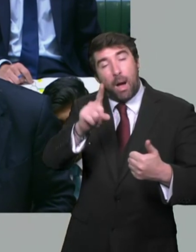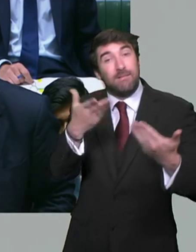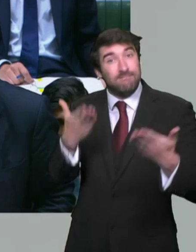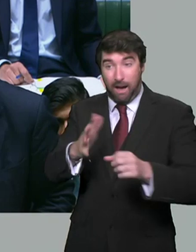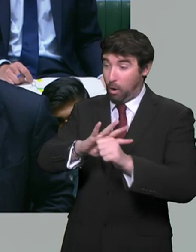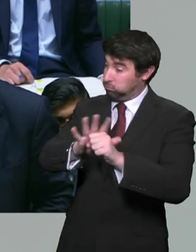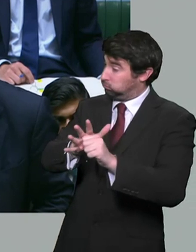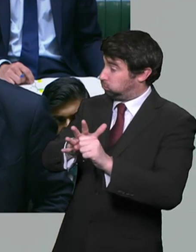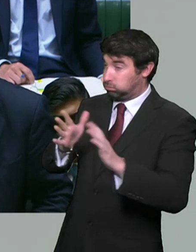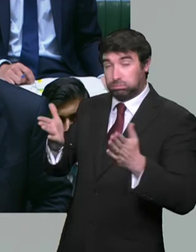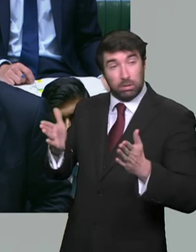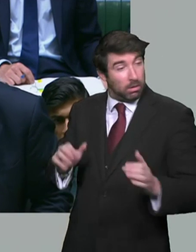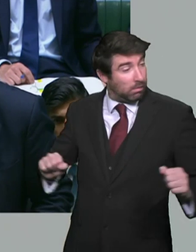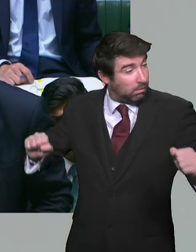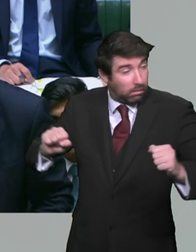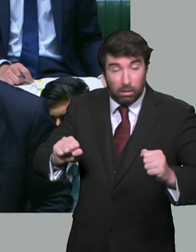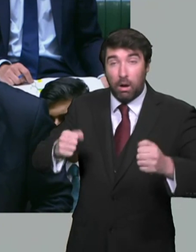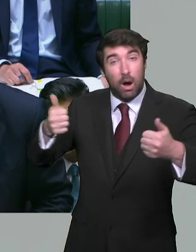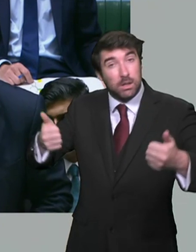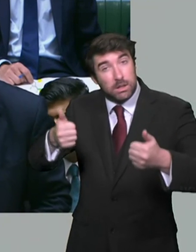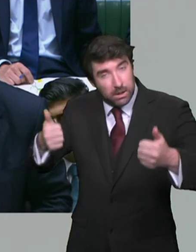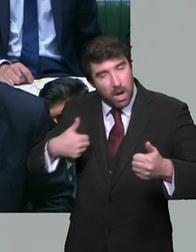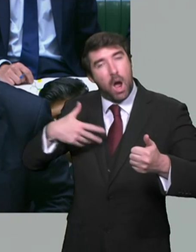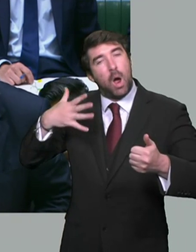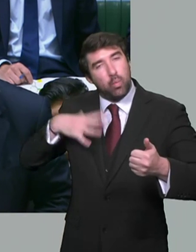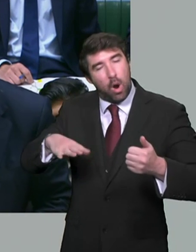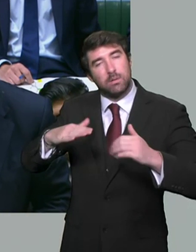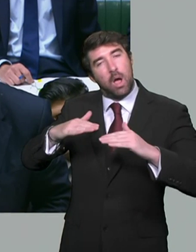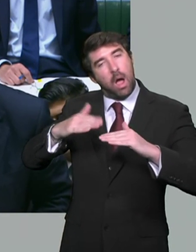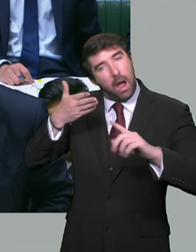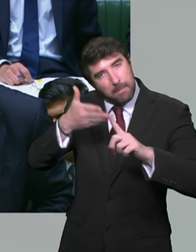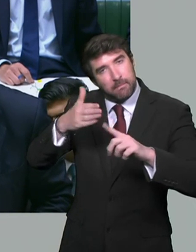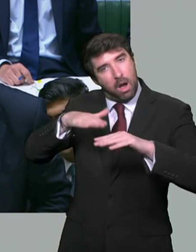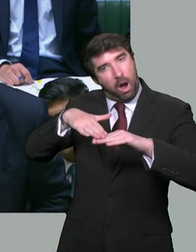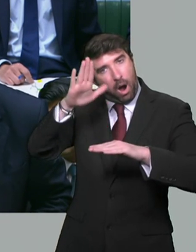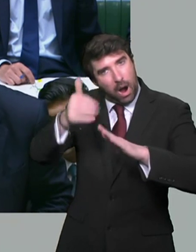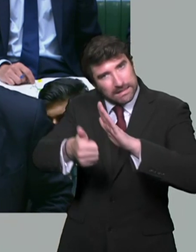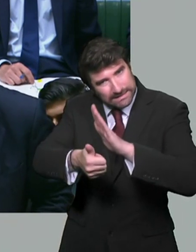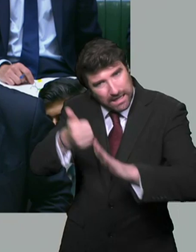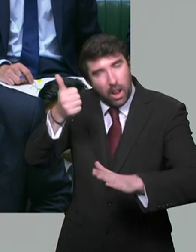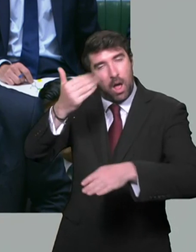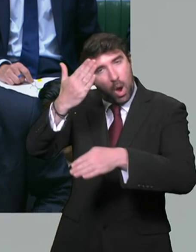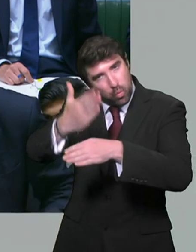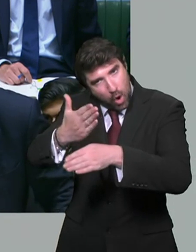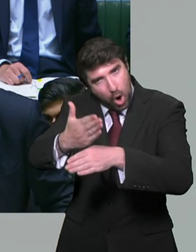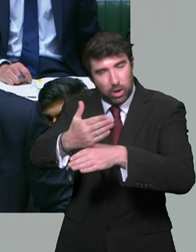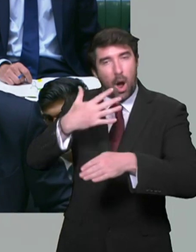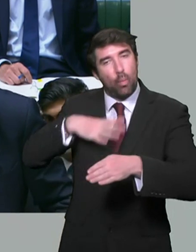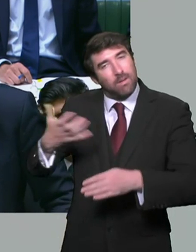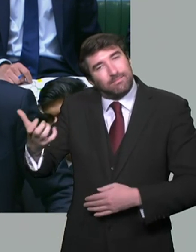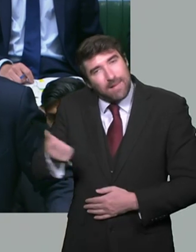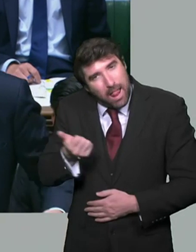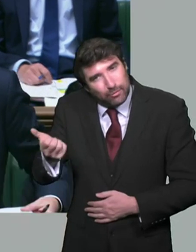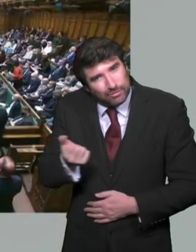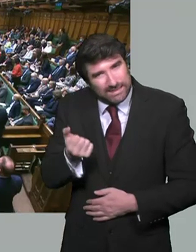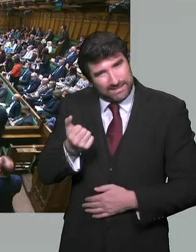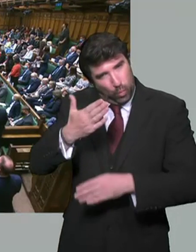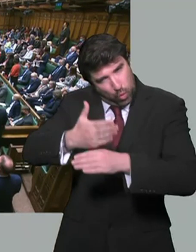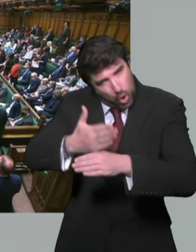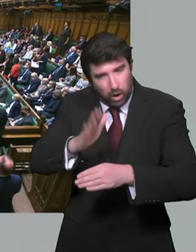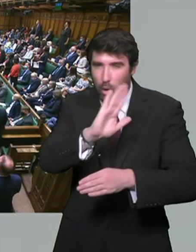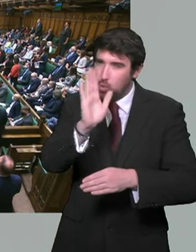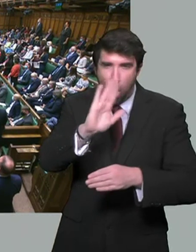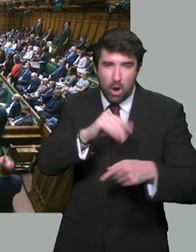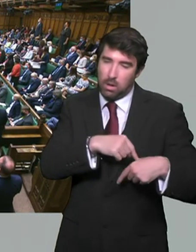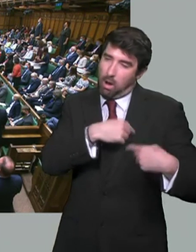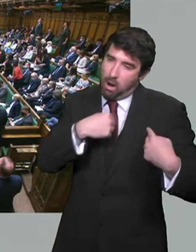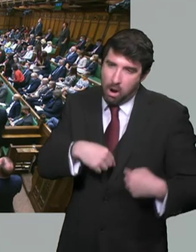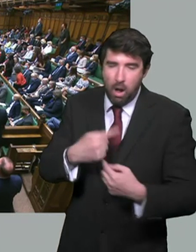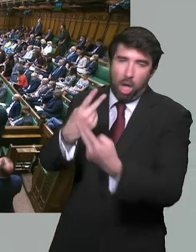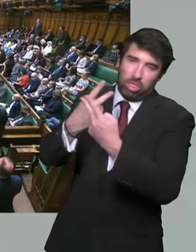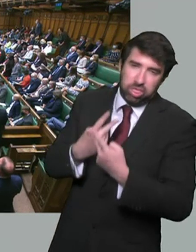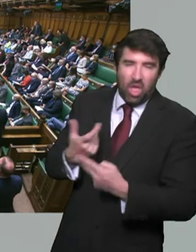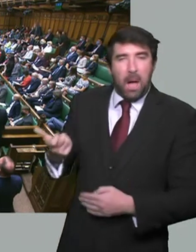I am proud to be a Conservative Prime Minister who is seeing wages for the lowest paid rising at their fastest rate for many years.